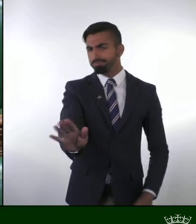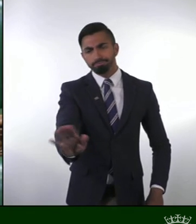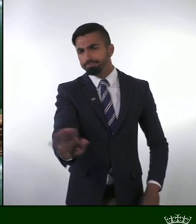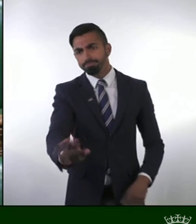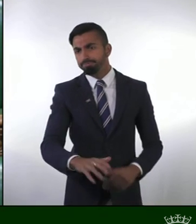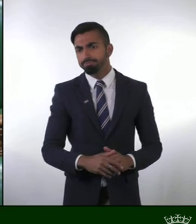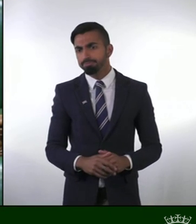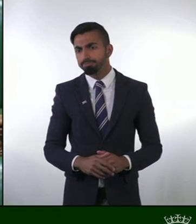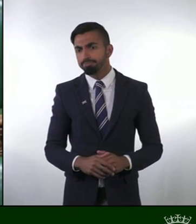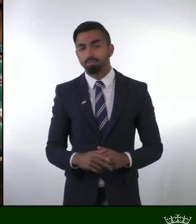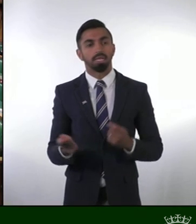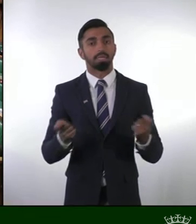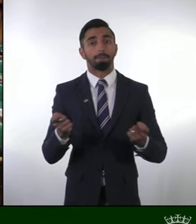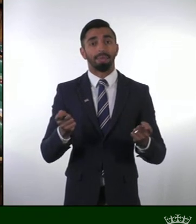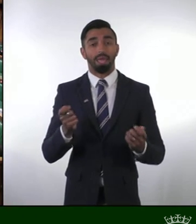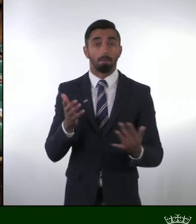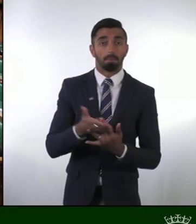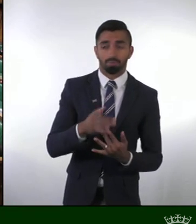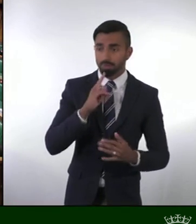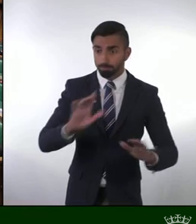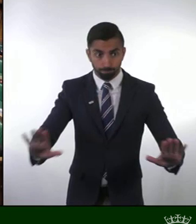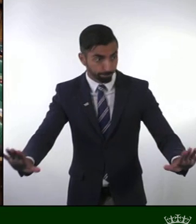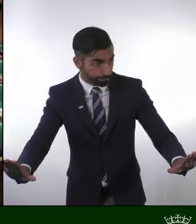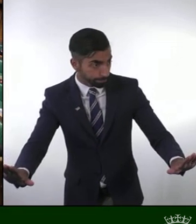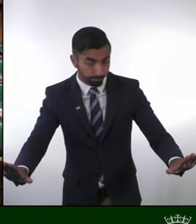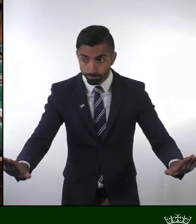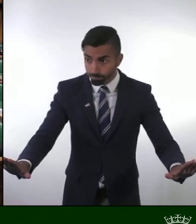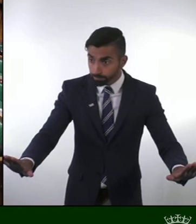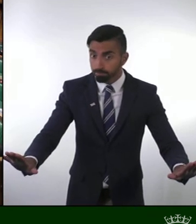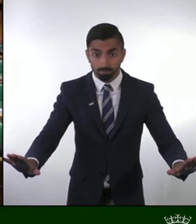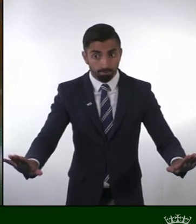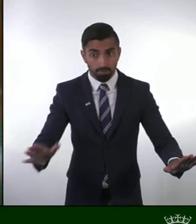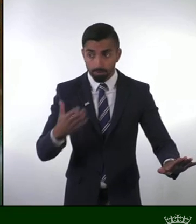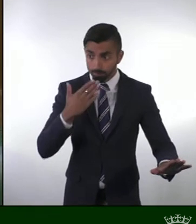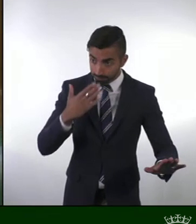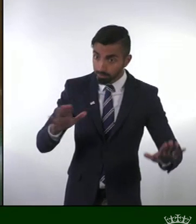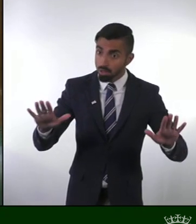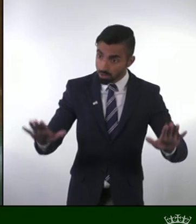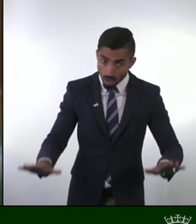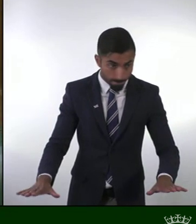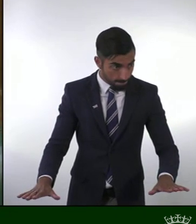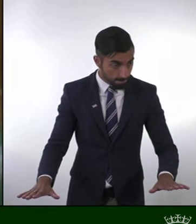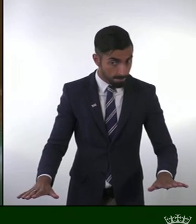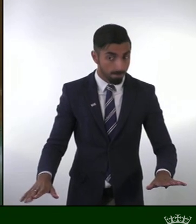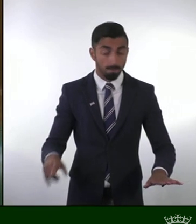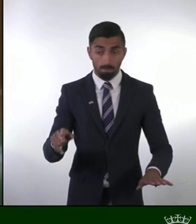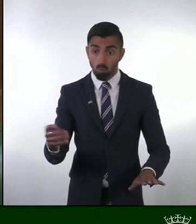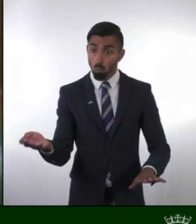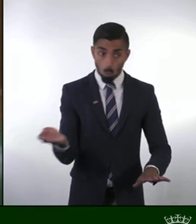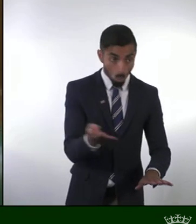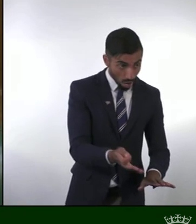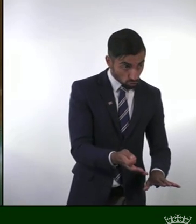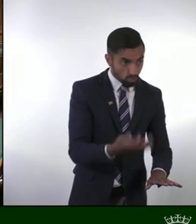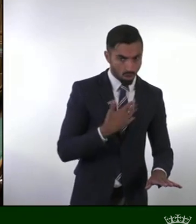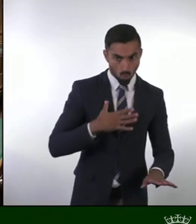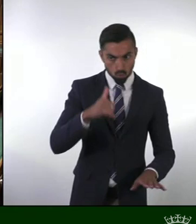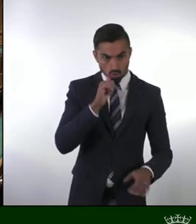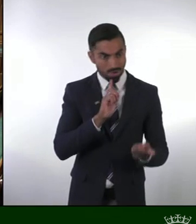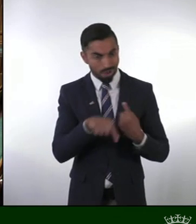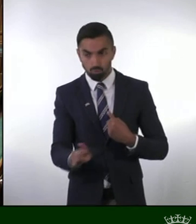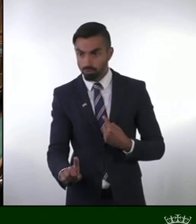Order. We need to get through lots of other Members, so if we can listen to the question, I certainly want to hear the answers.